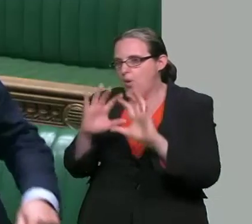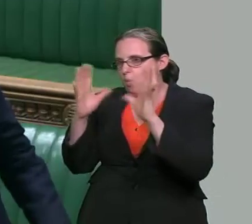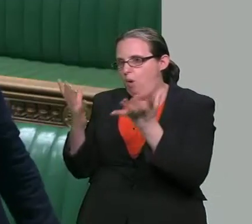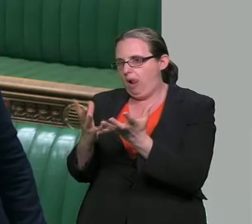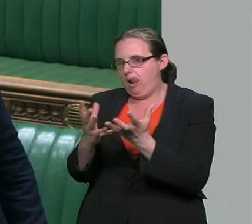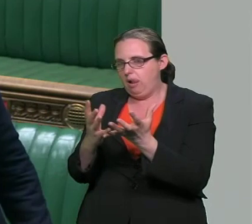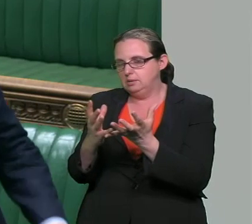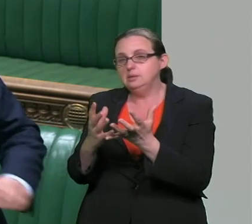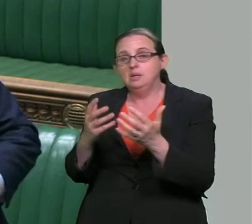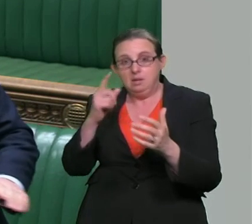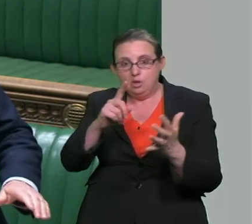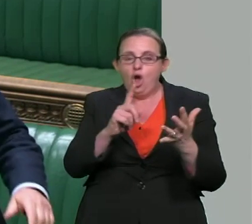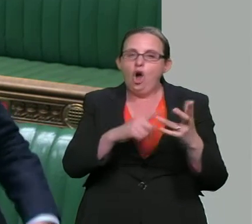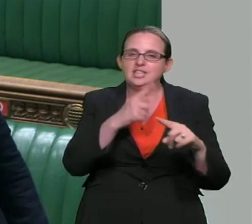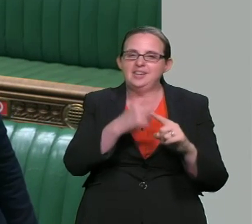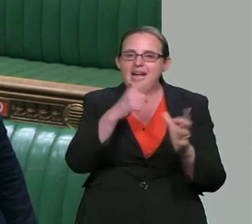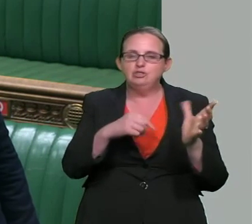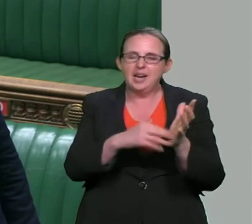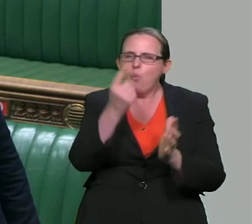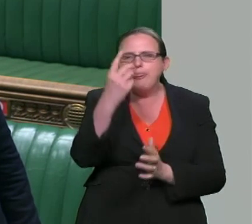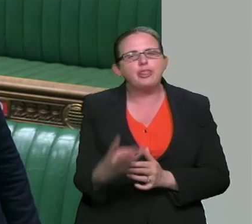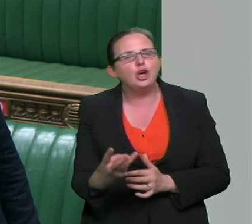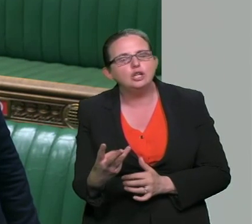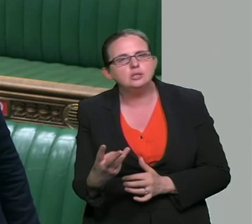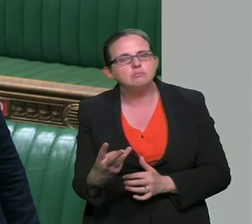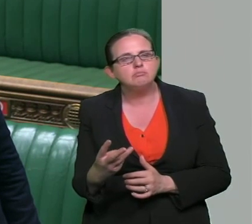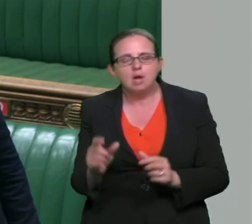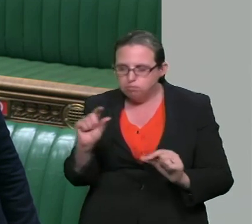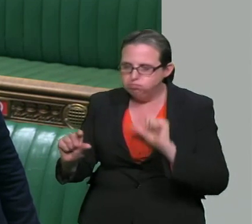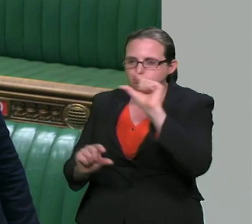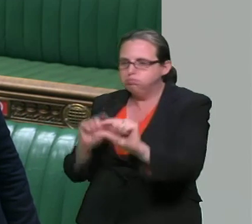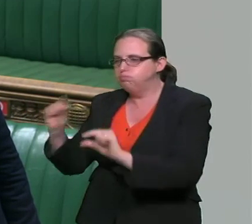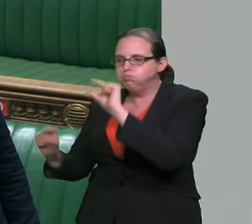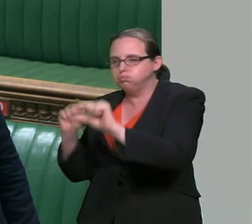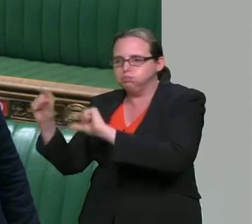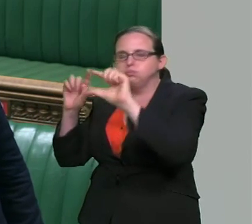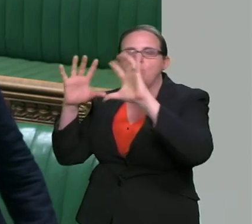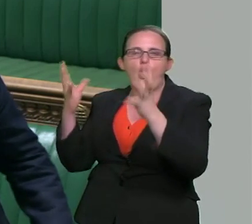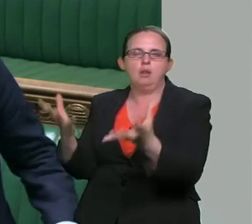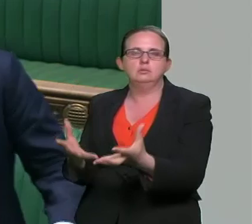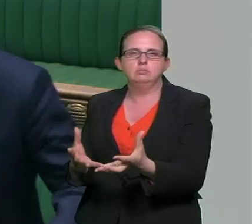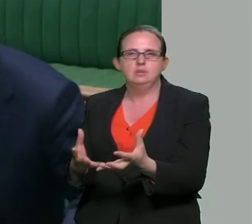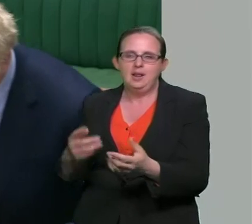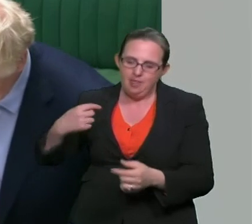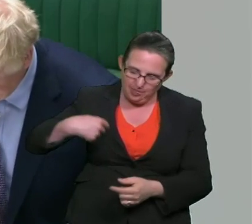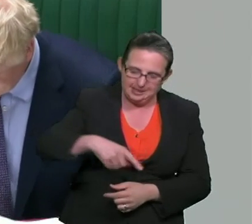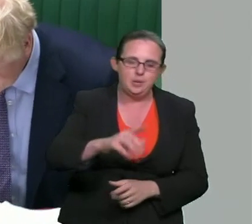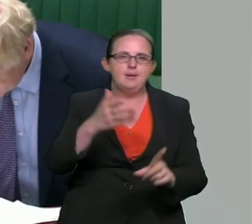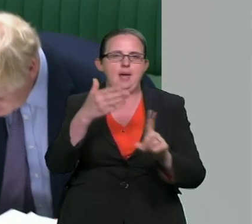That is global Britain in action, to say nothing of the billion vaccines that we hope to raise from the G7 this week.